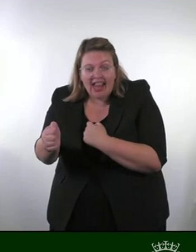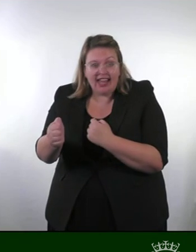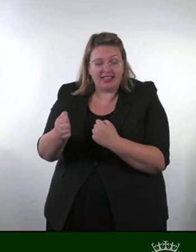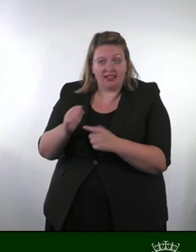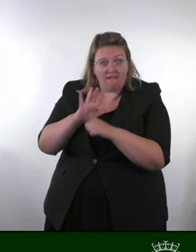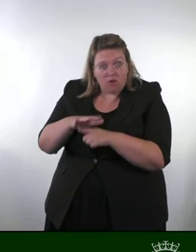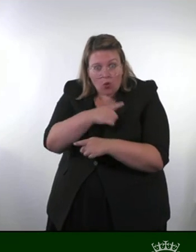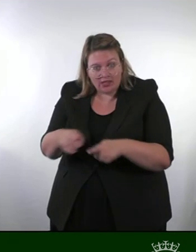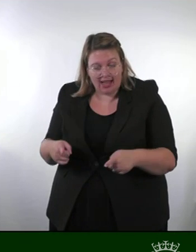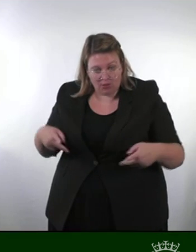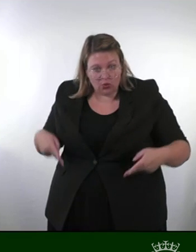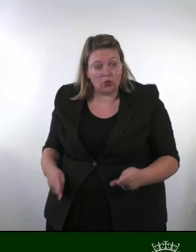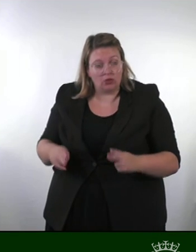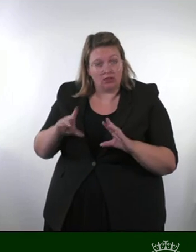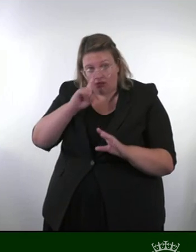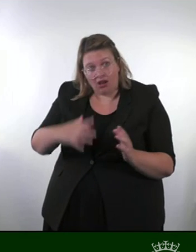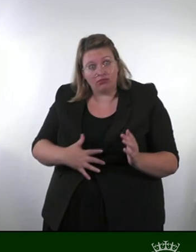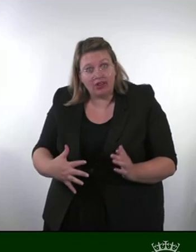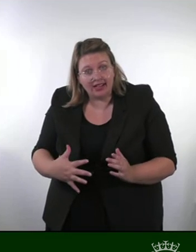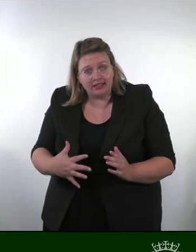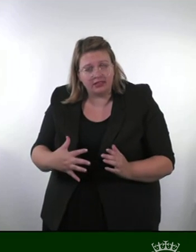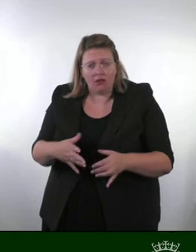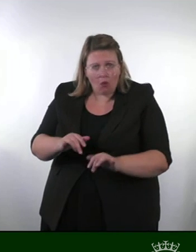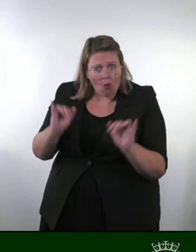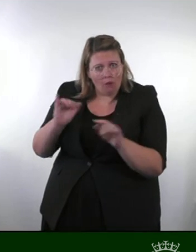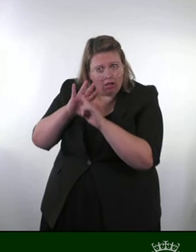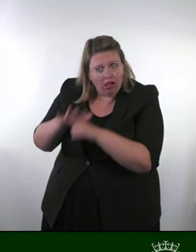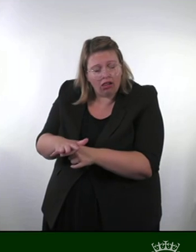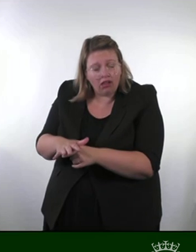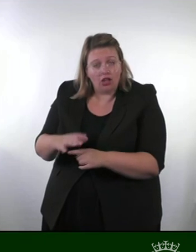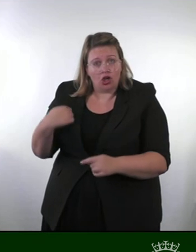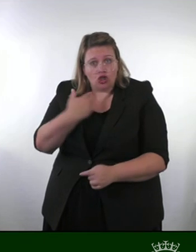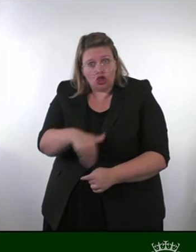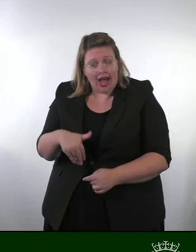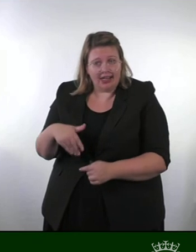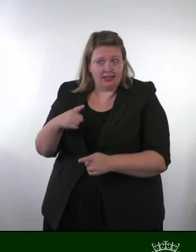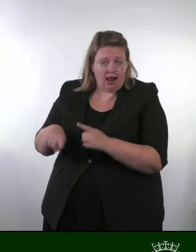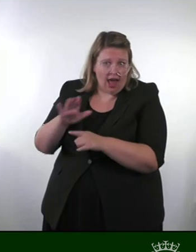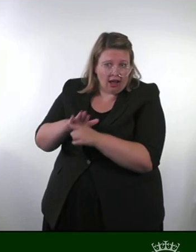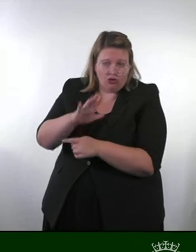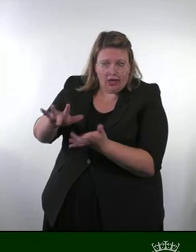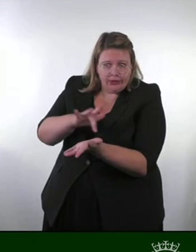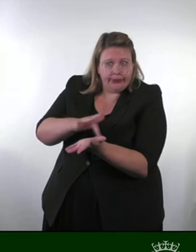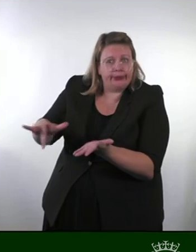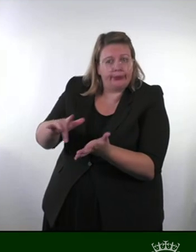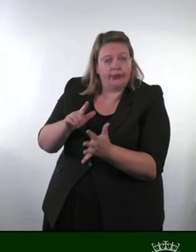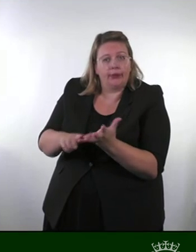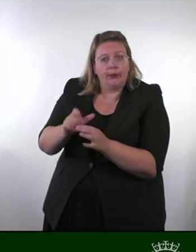What action will the Prime Minister take to stop the ethnic cleansing of the Uyghur people in Xinjiang?